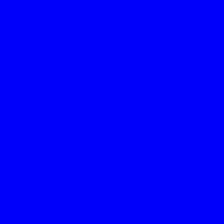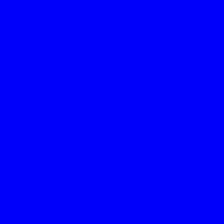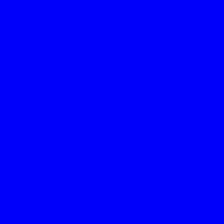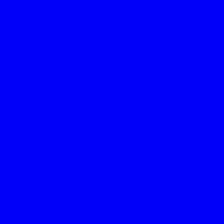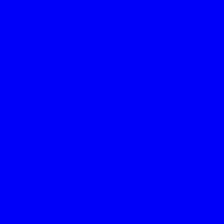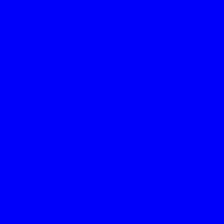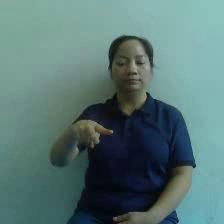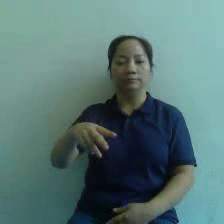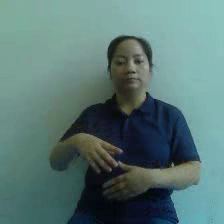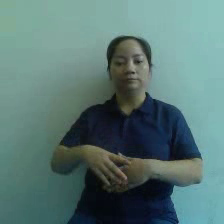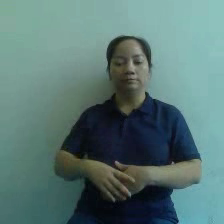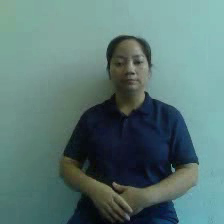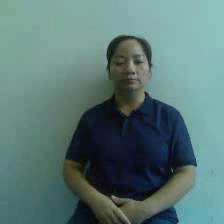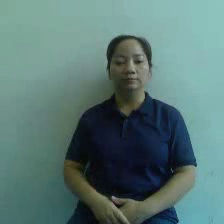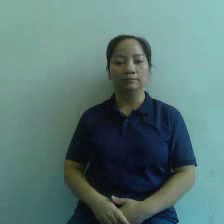Đi